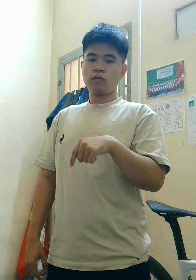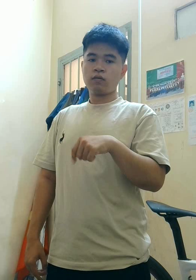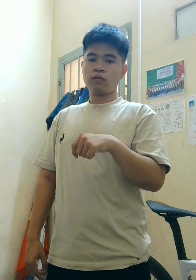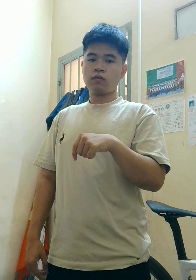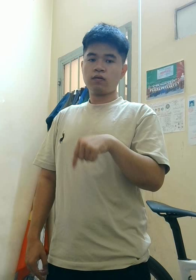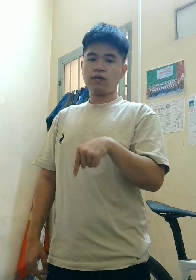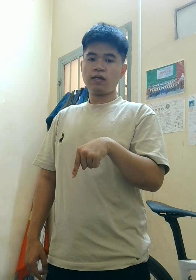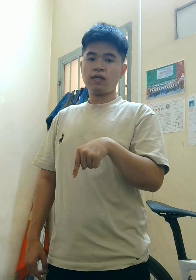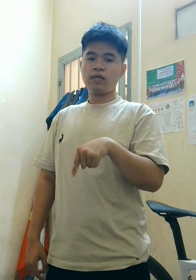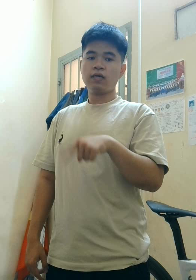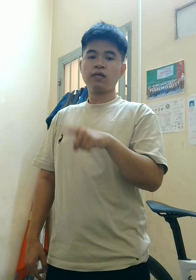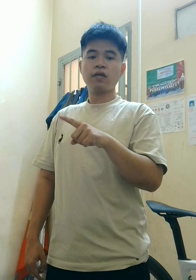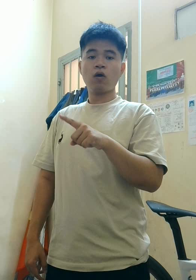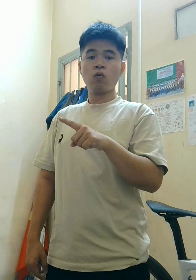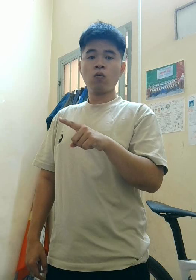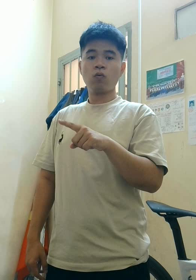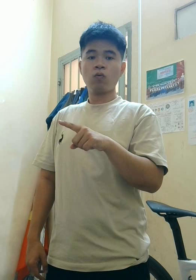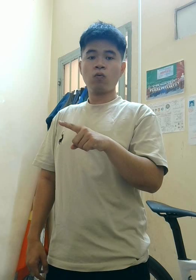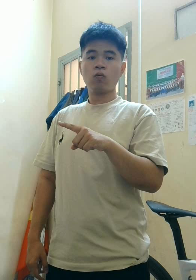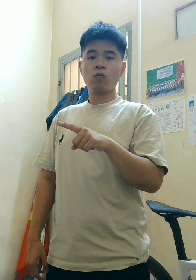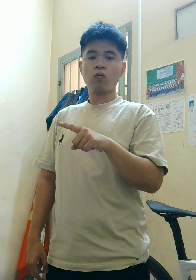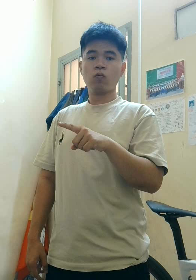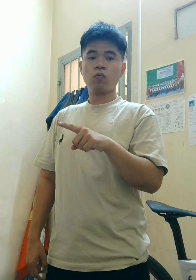di dau